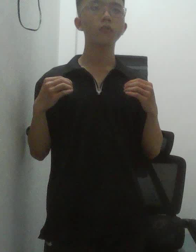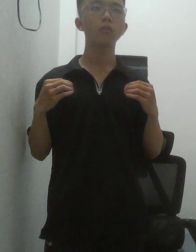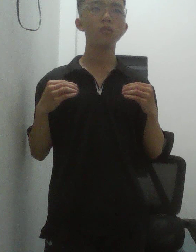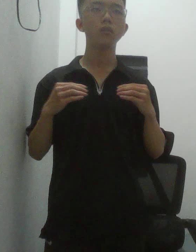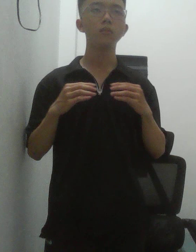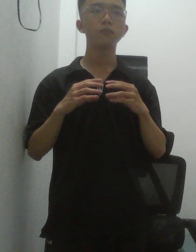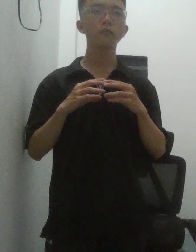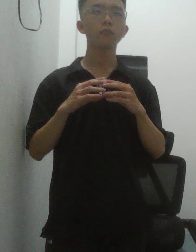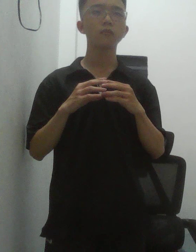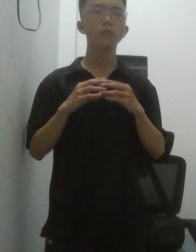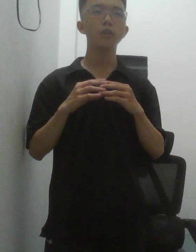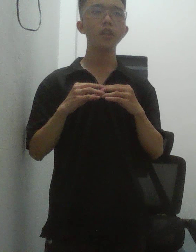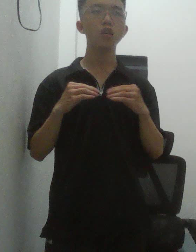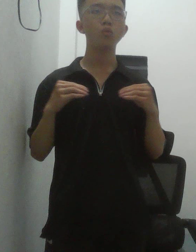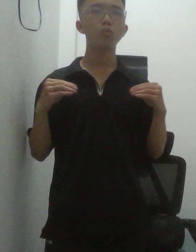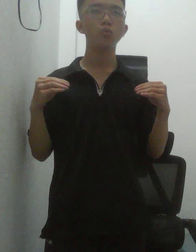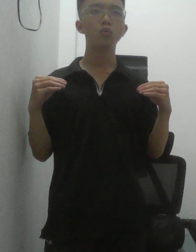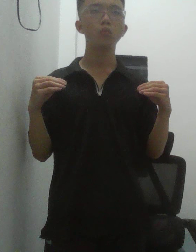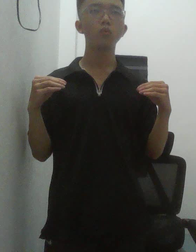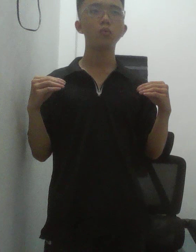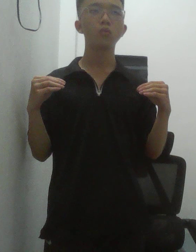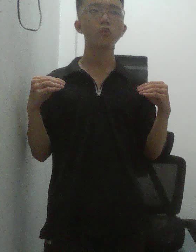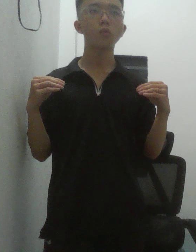nhieu